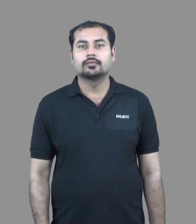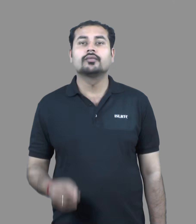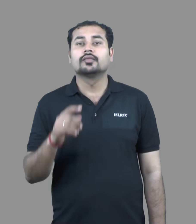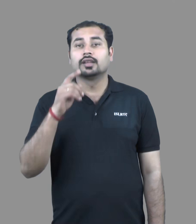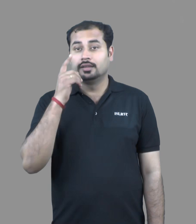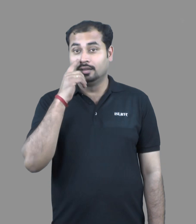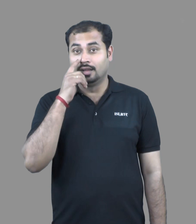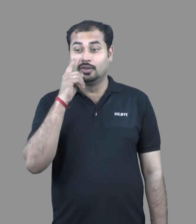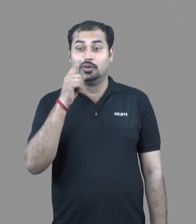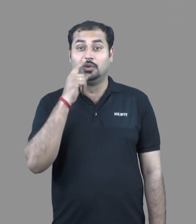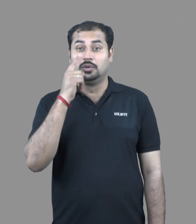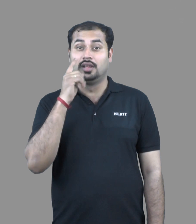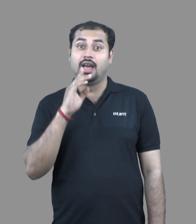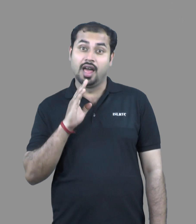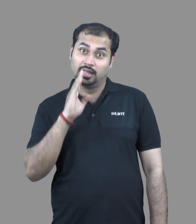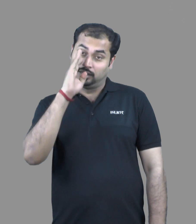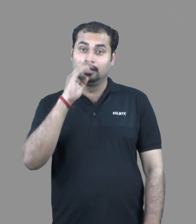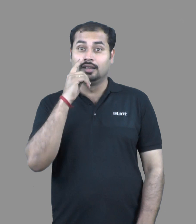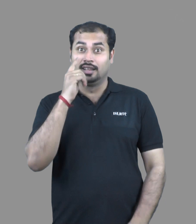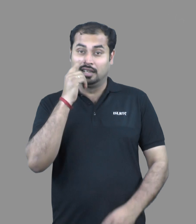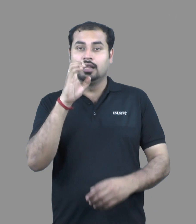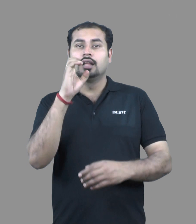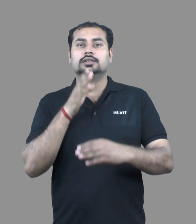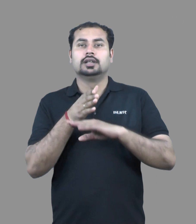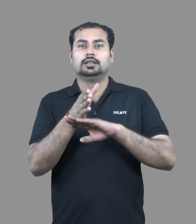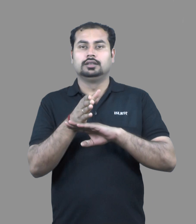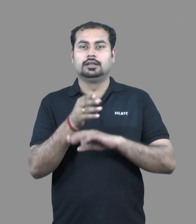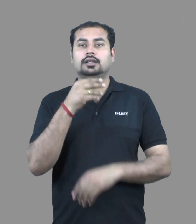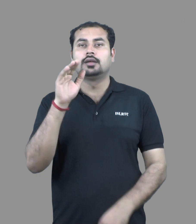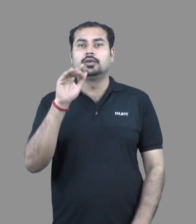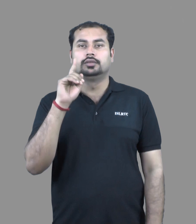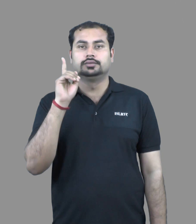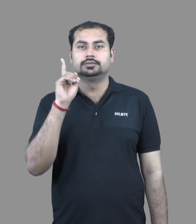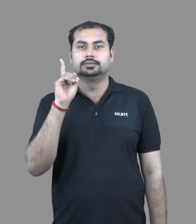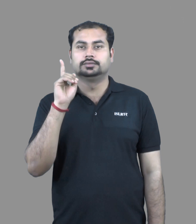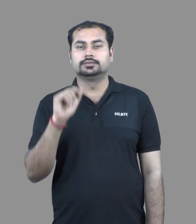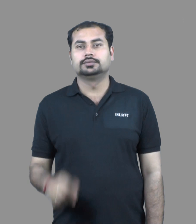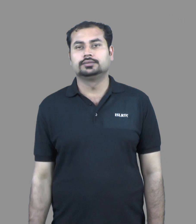Paranasal Sinus and Nasal Cavity Cancer